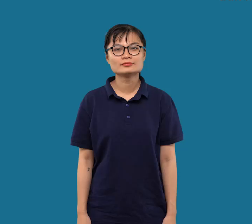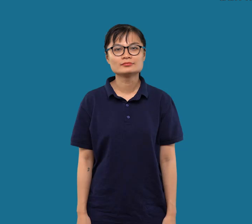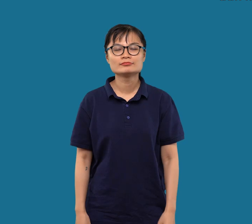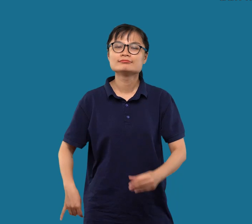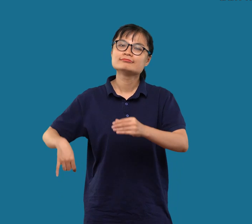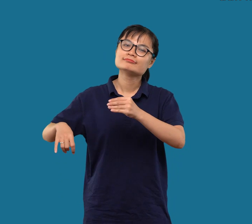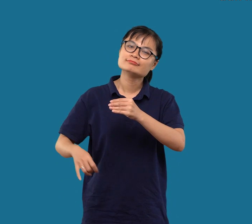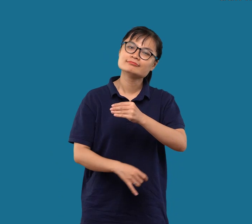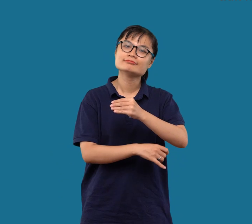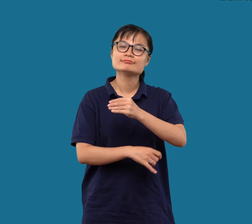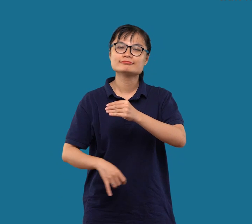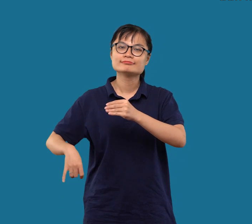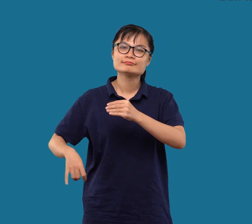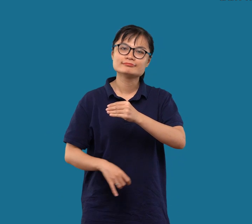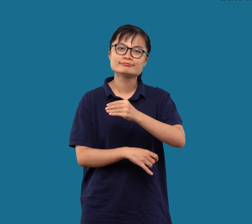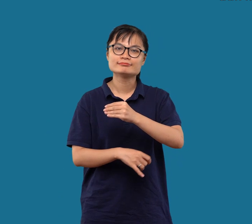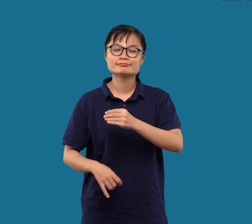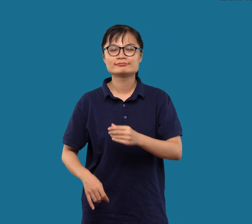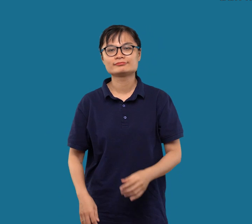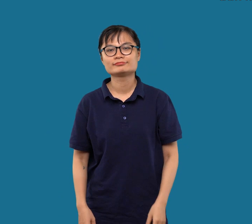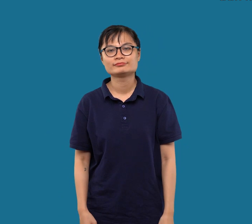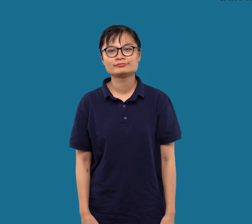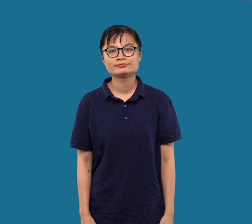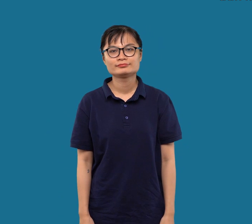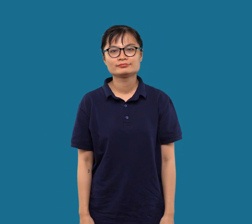đàn xê lô đại vĩ cầm